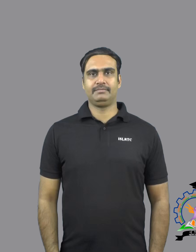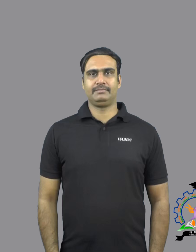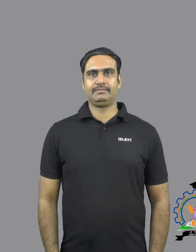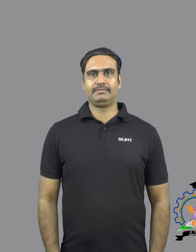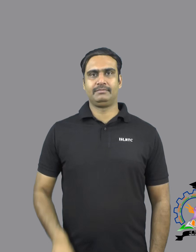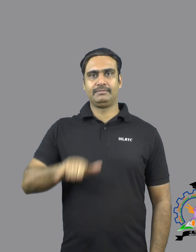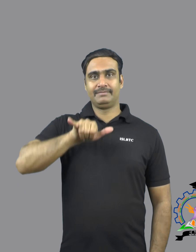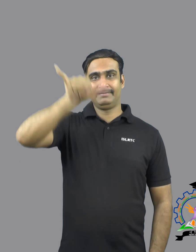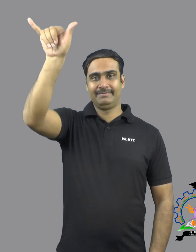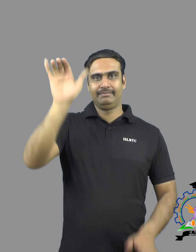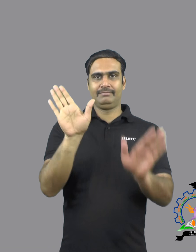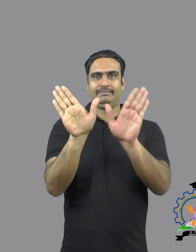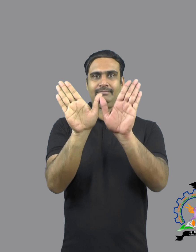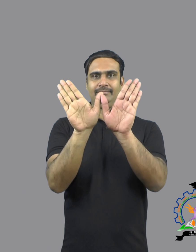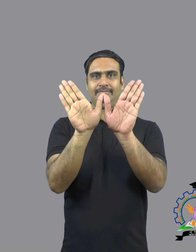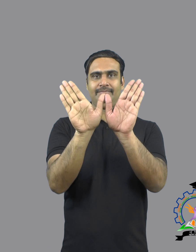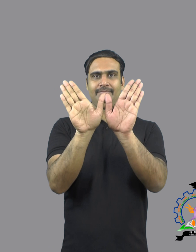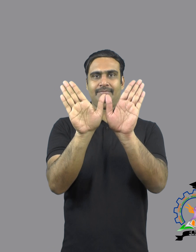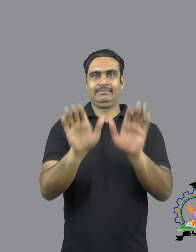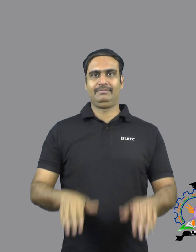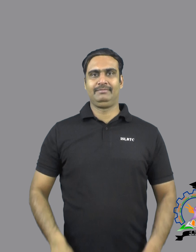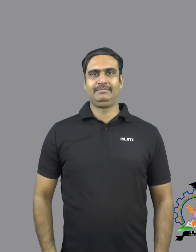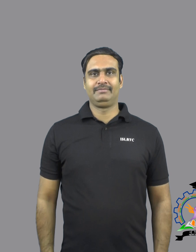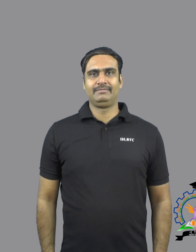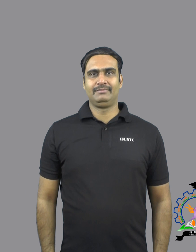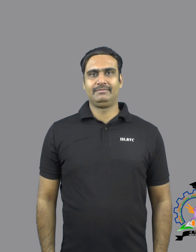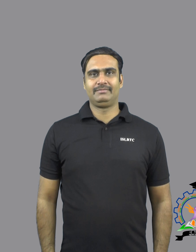Air Deccan